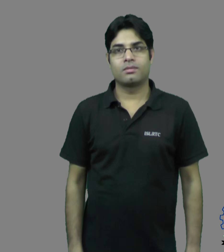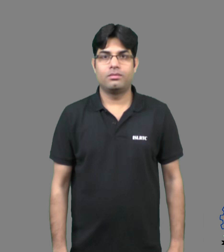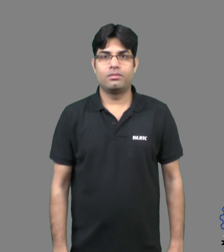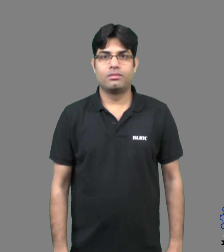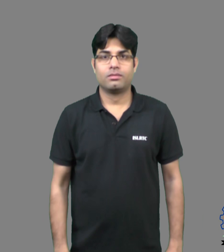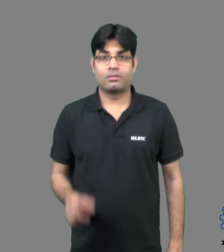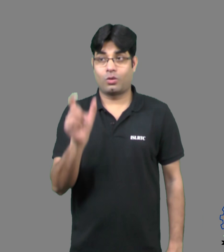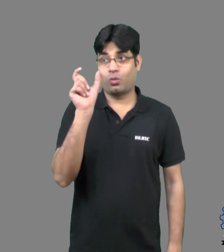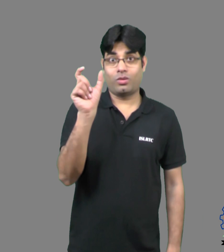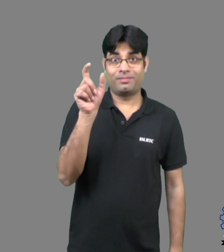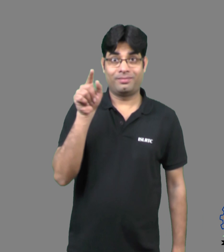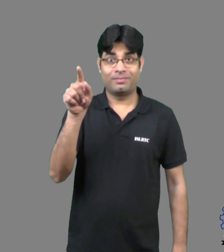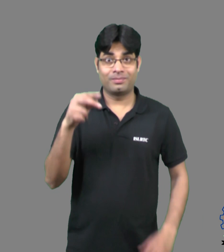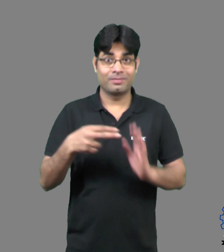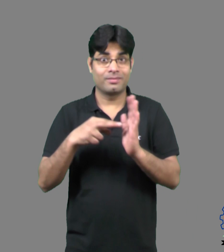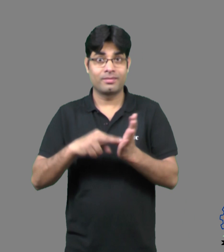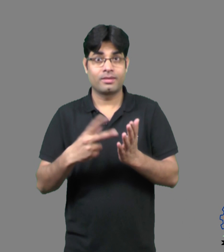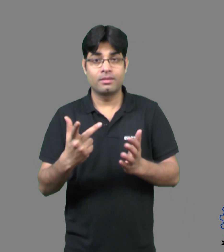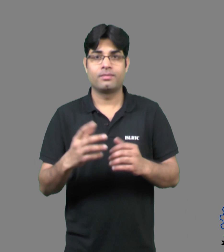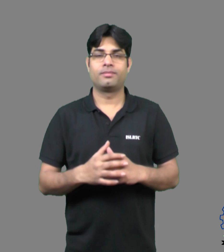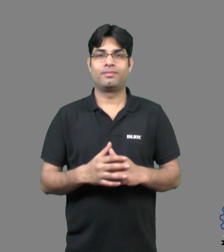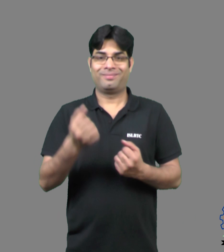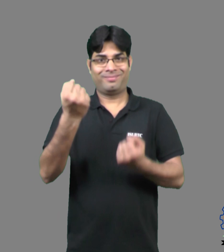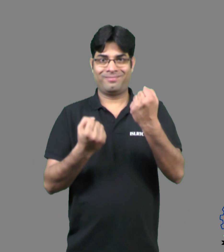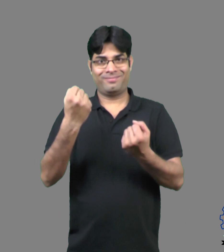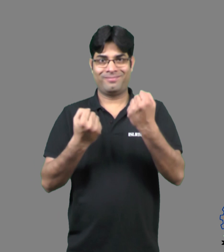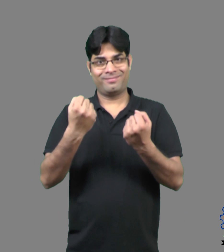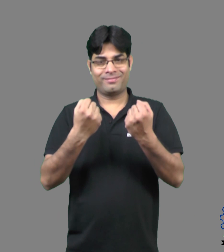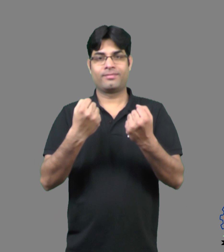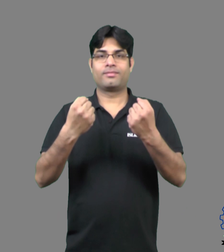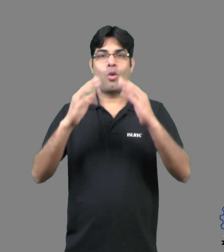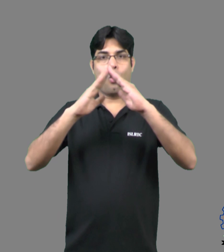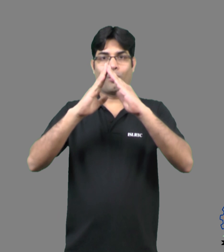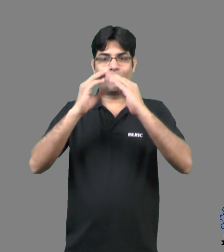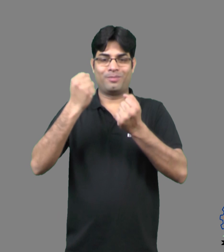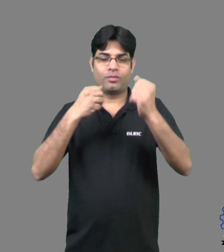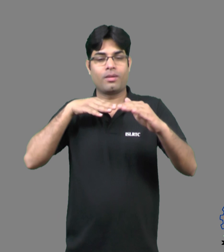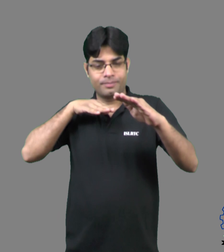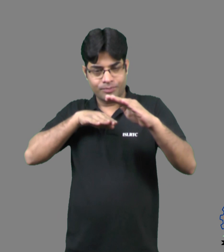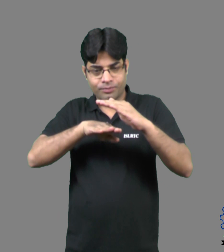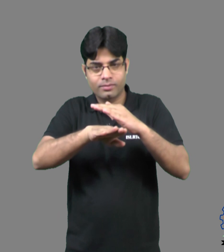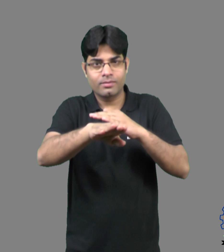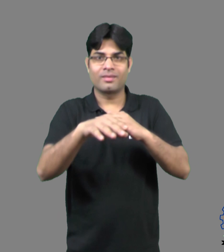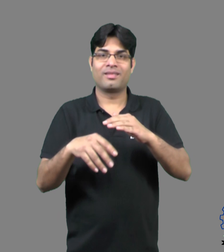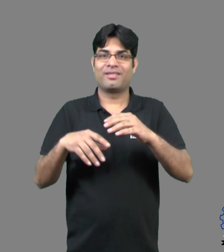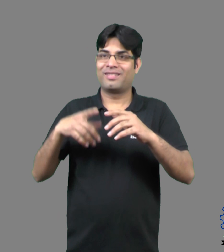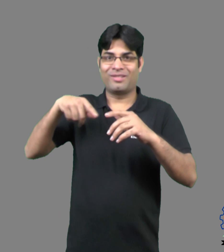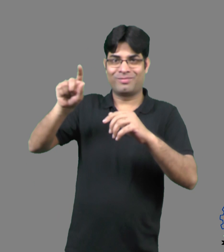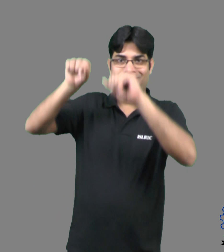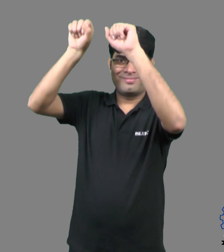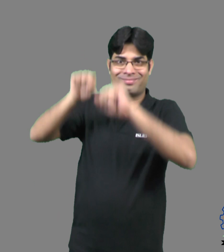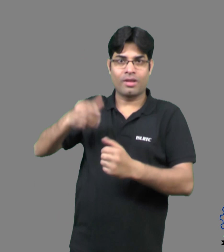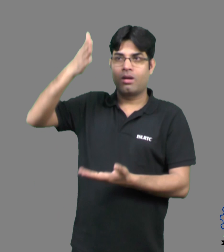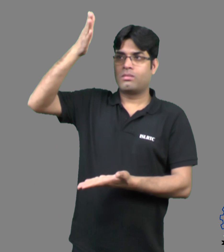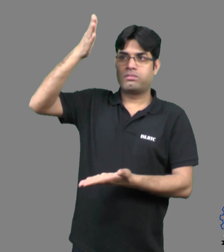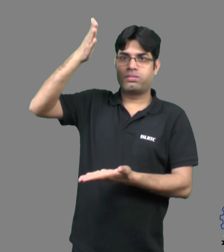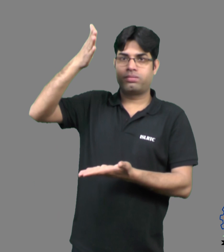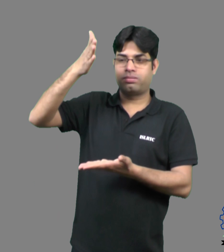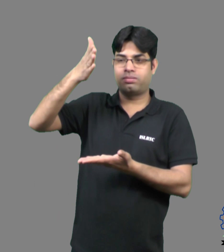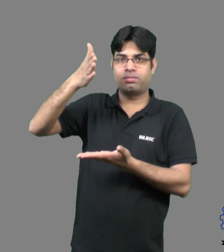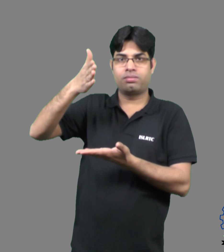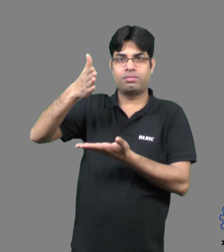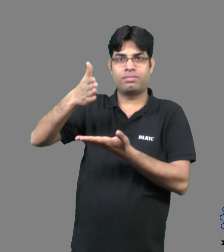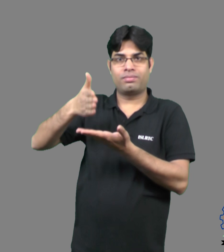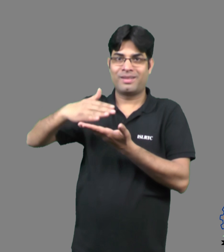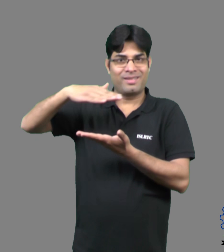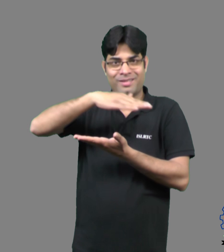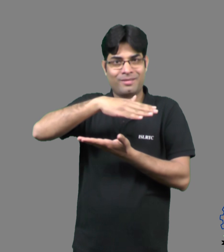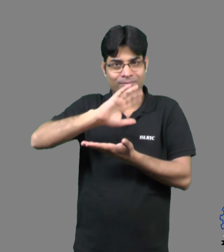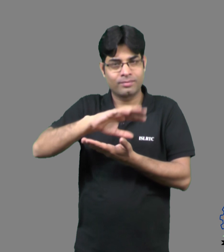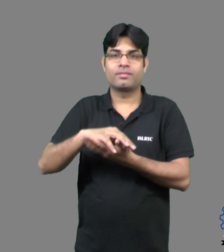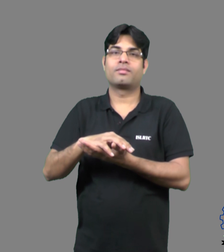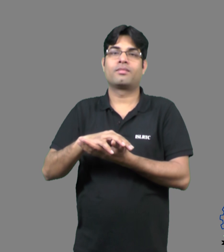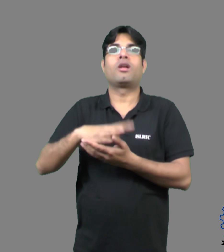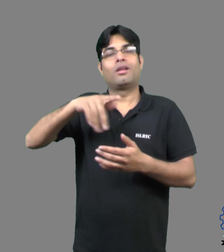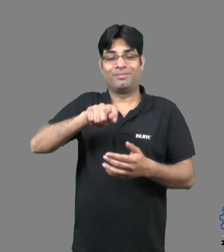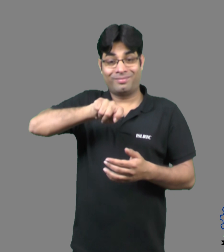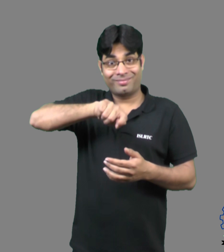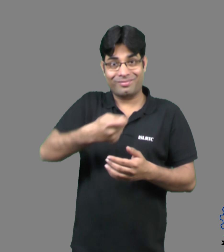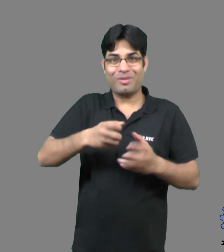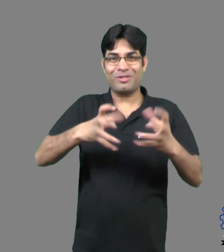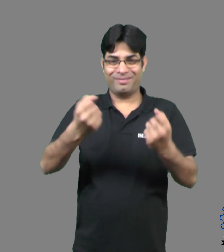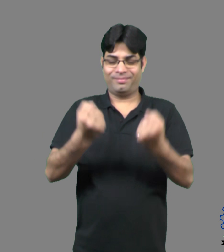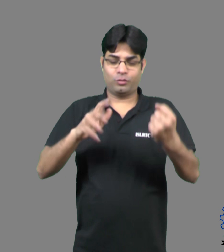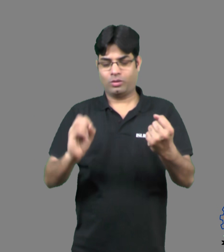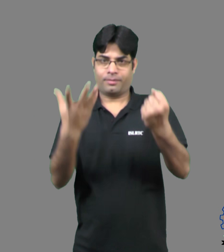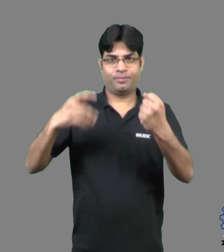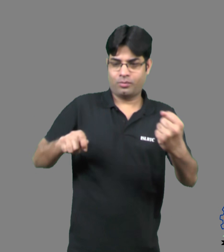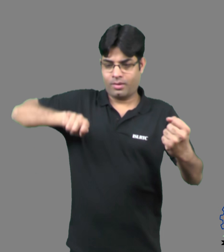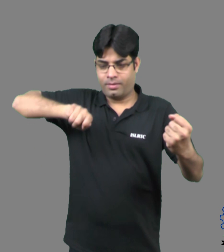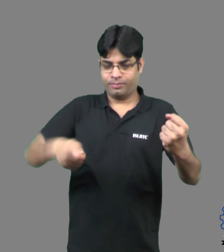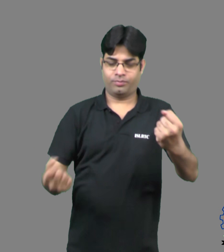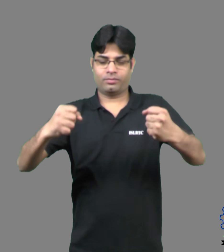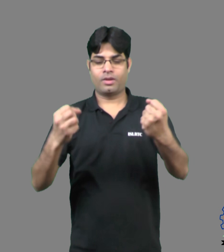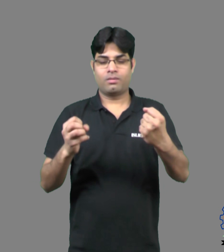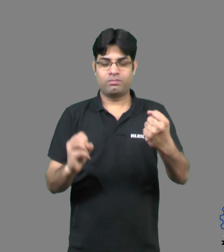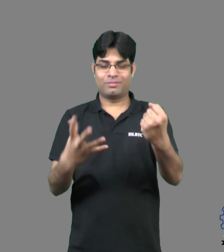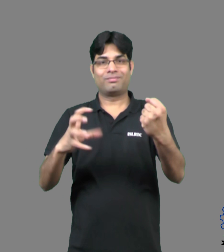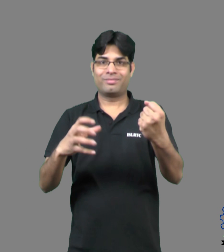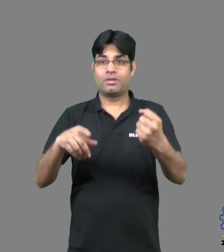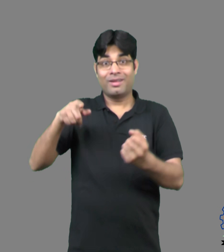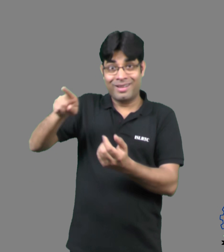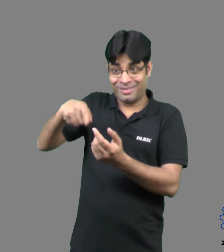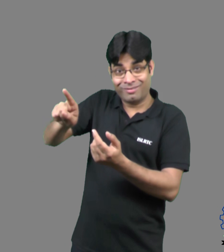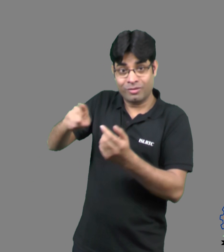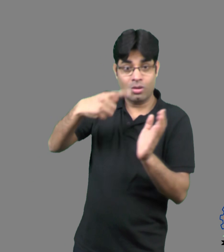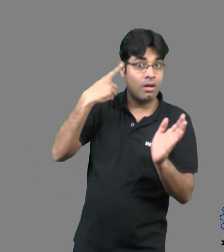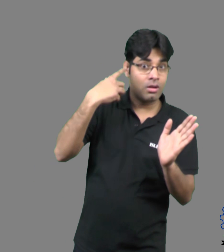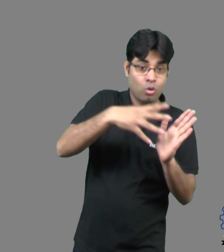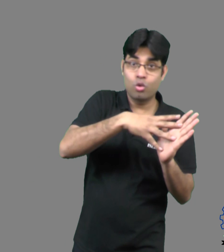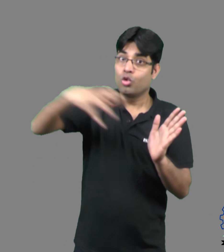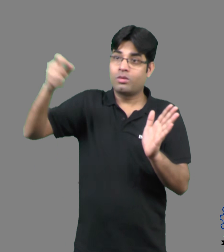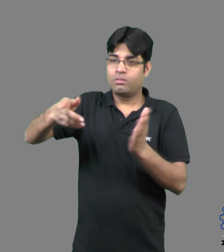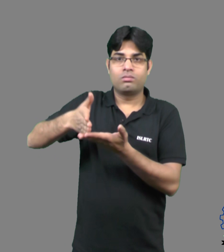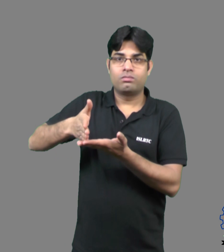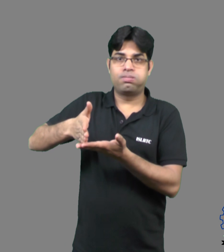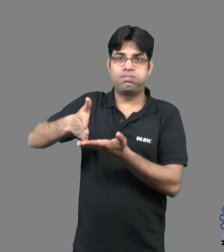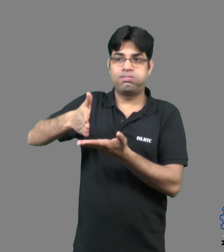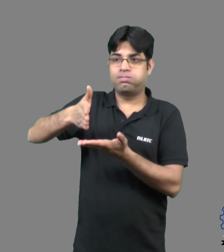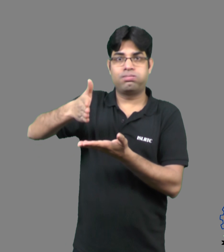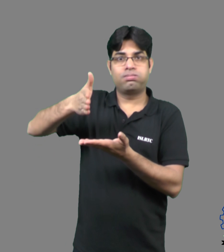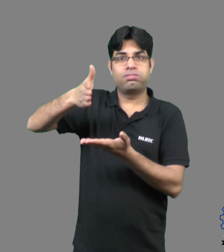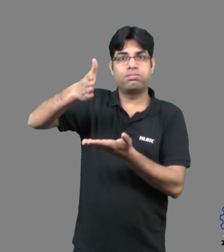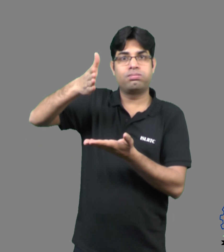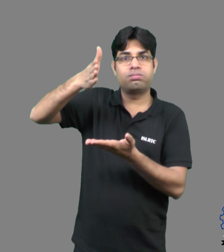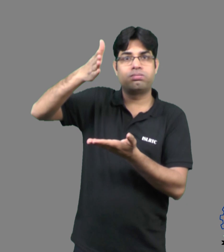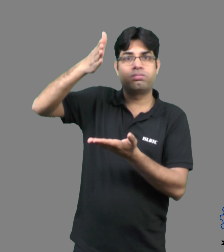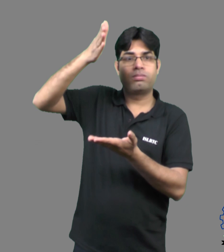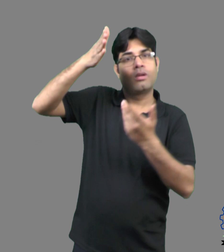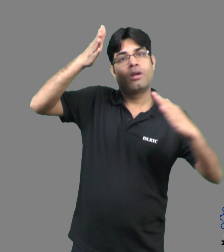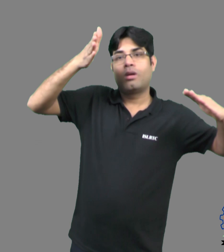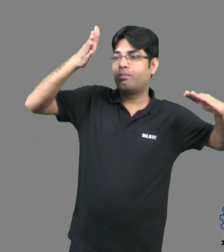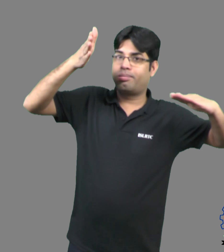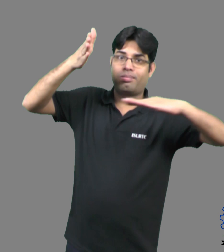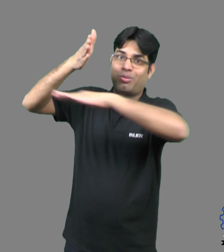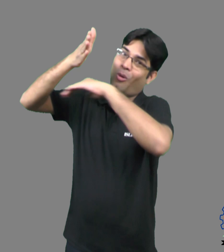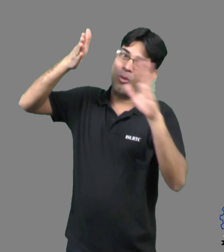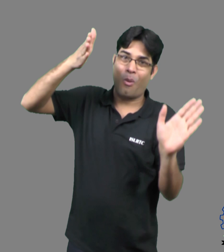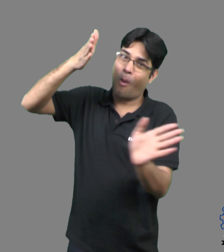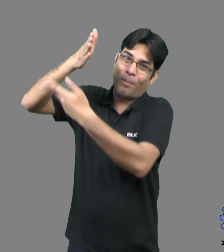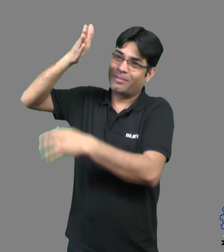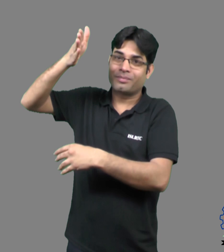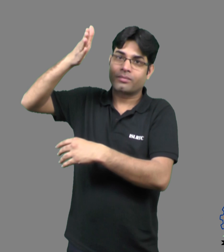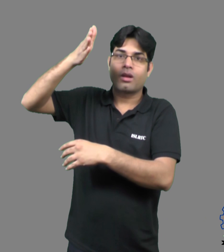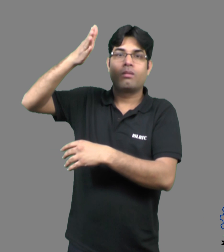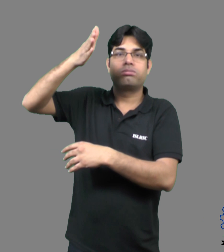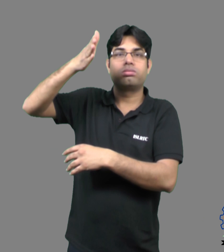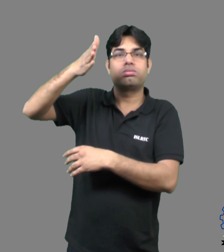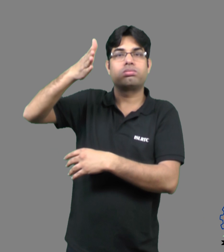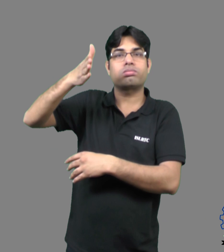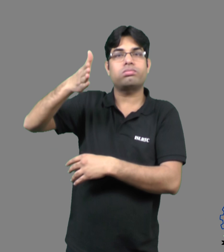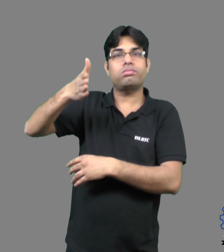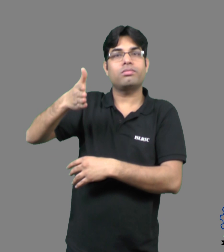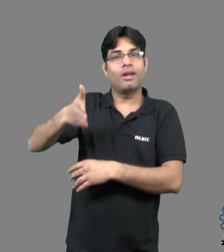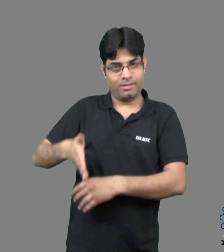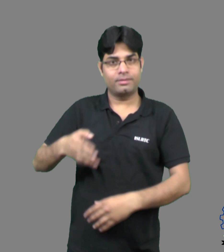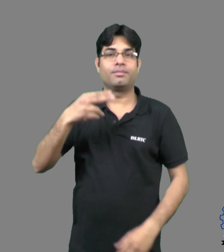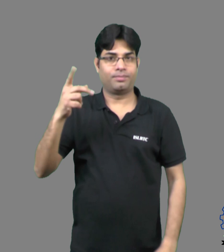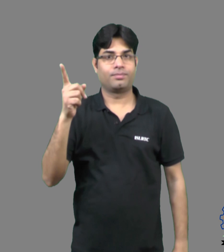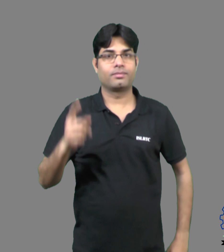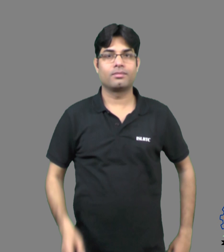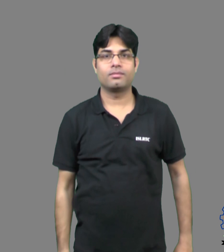Garage Door Opener